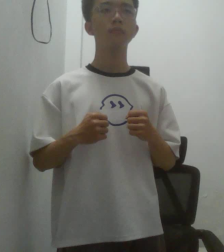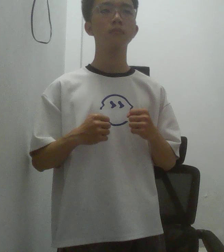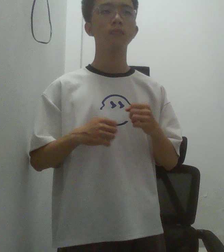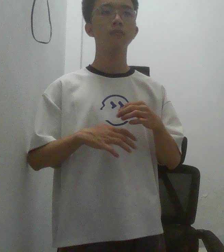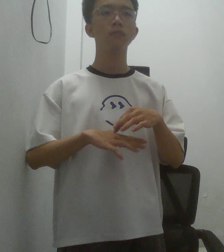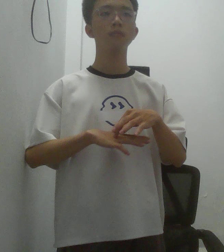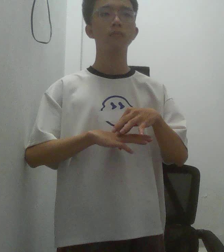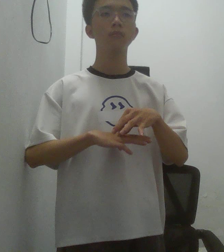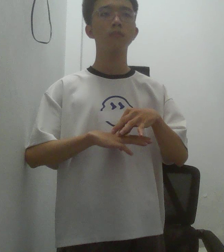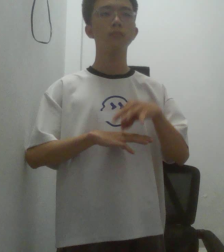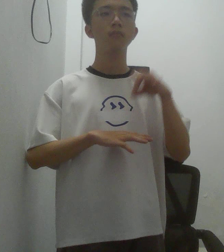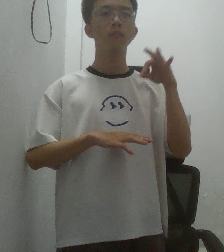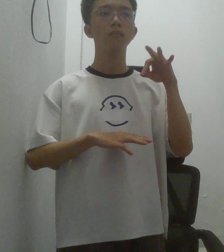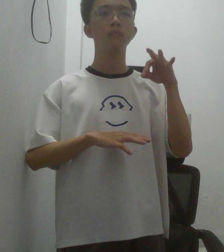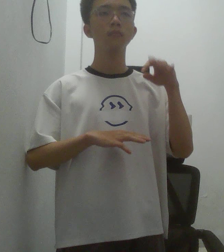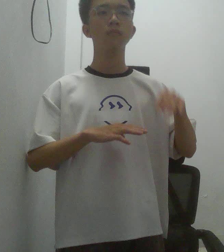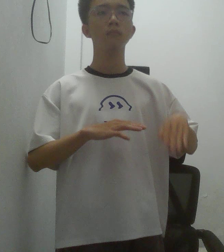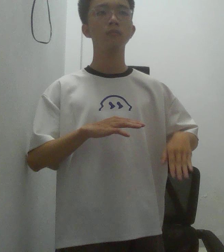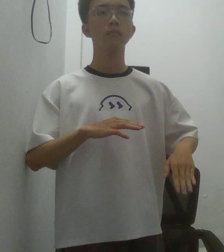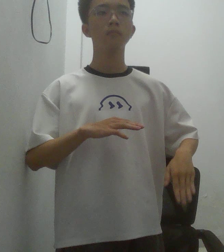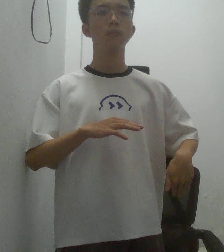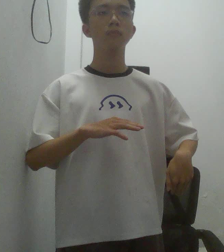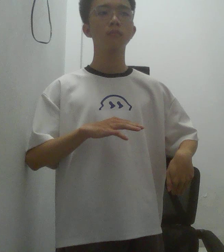tuan sau